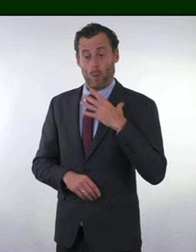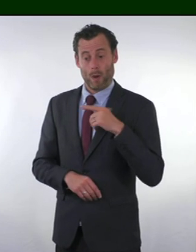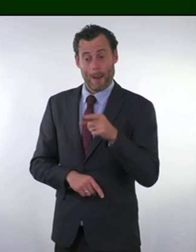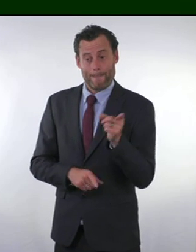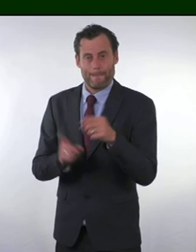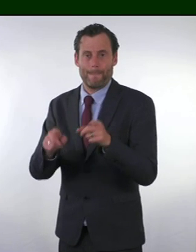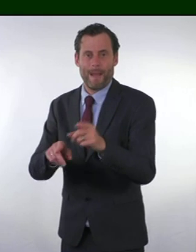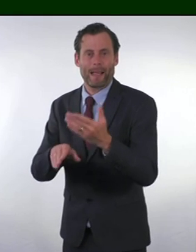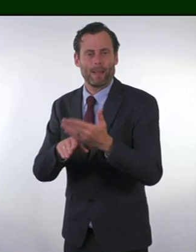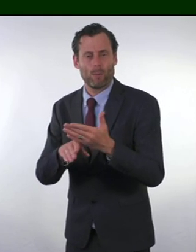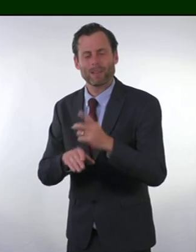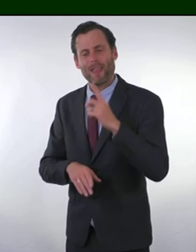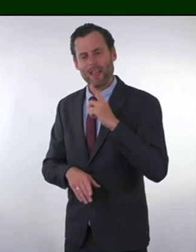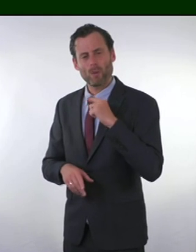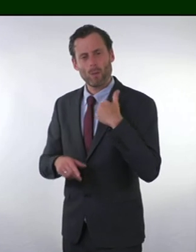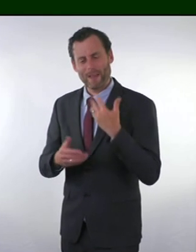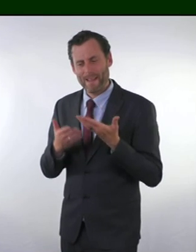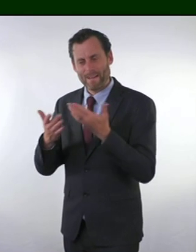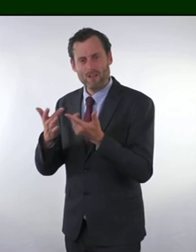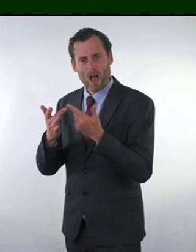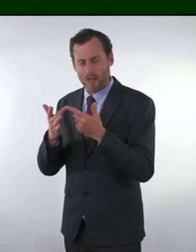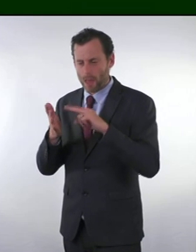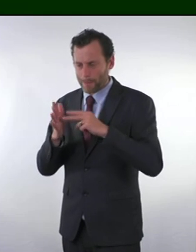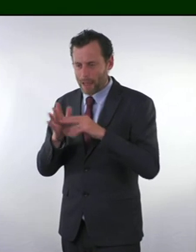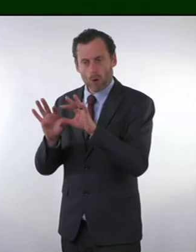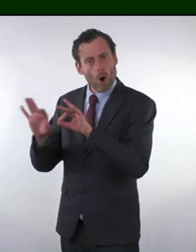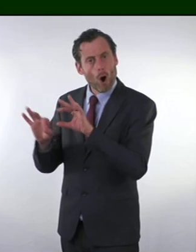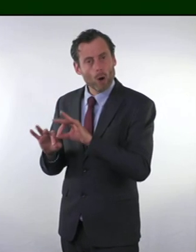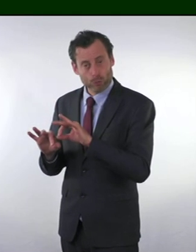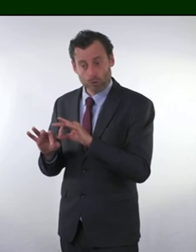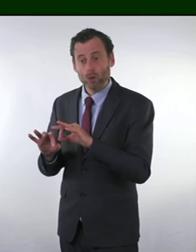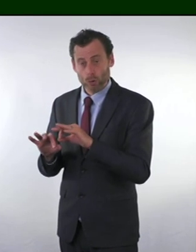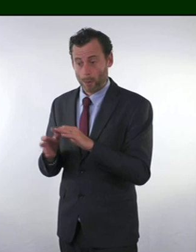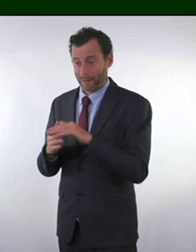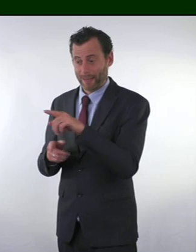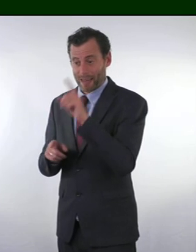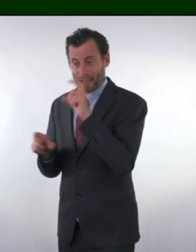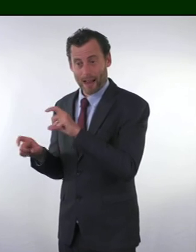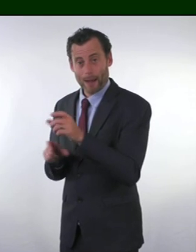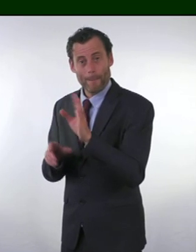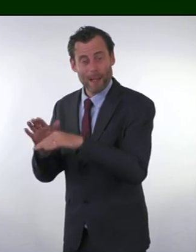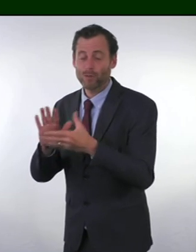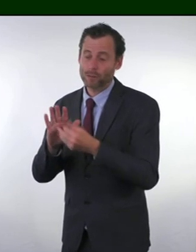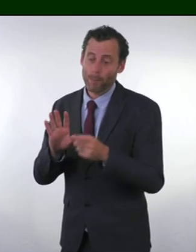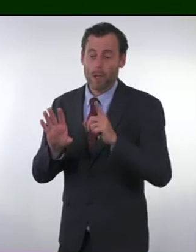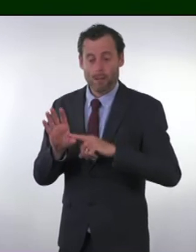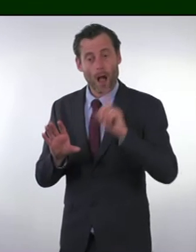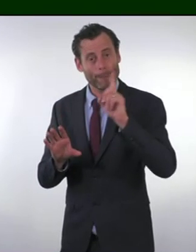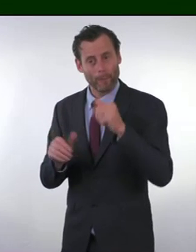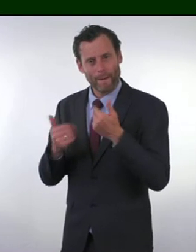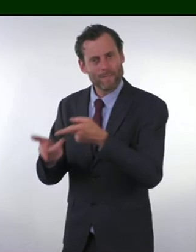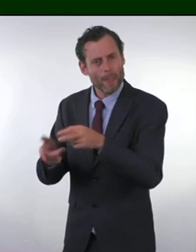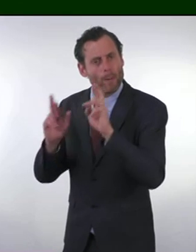We have also put in place a range of other interventions today to help provide hope and opportunity to young people and others across the country.